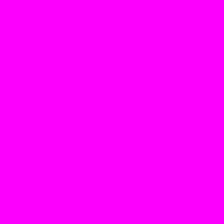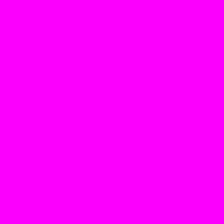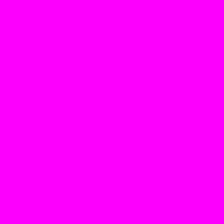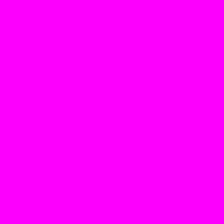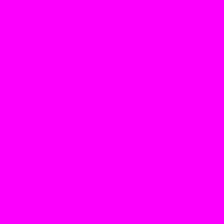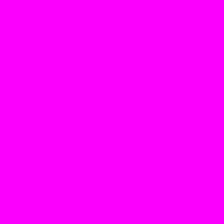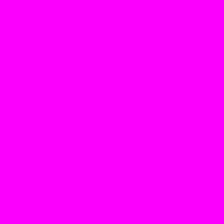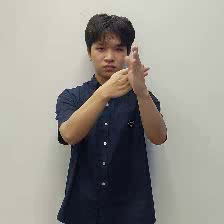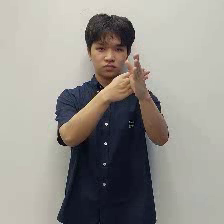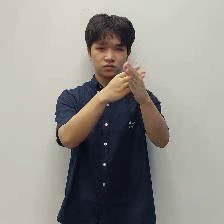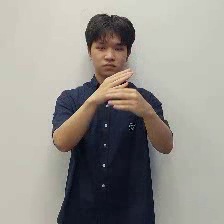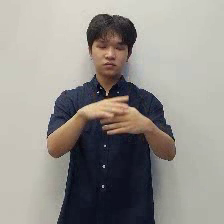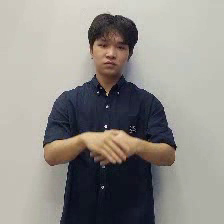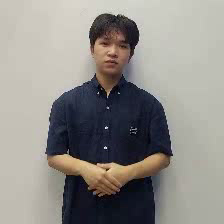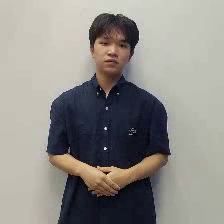Trường học